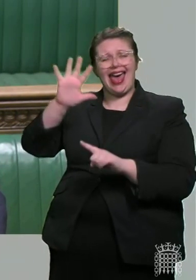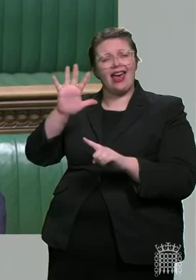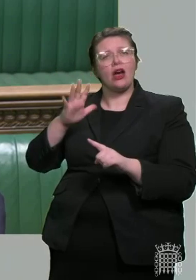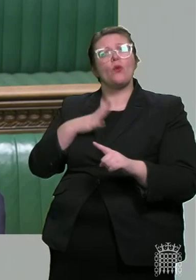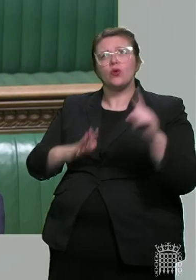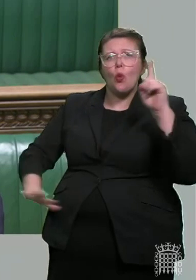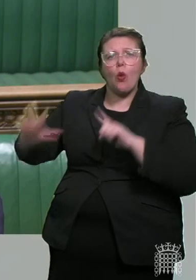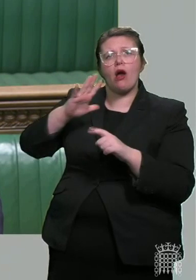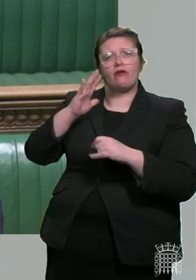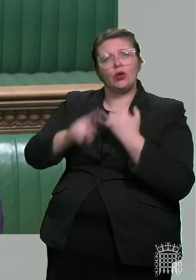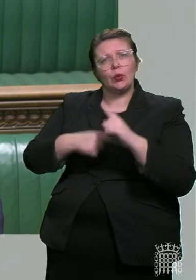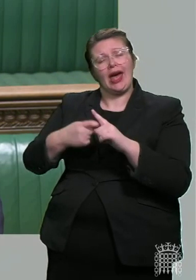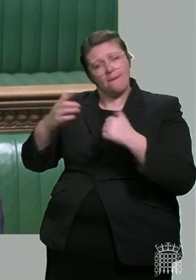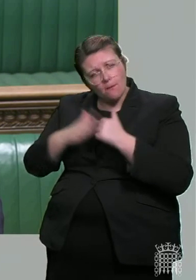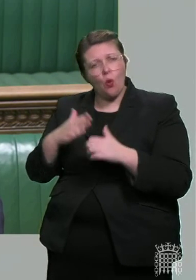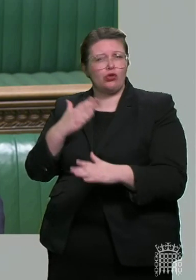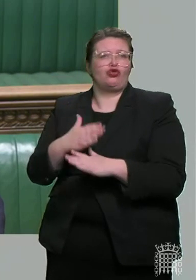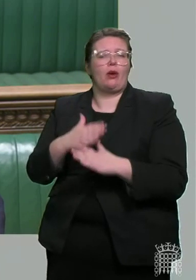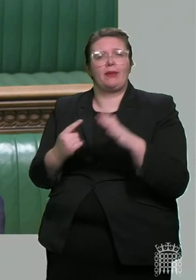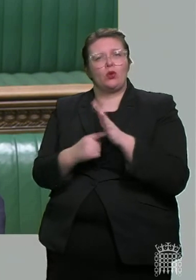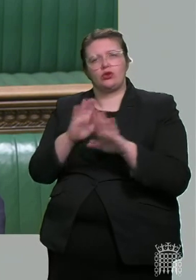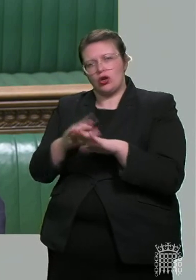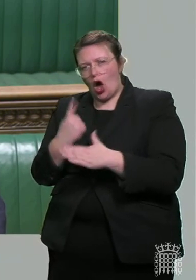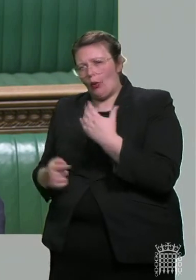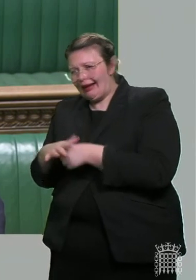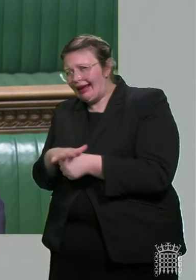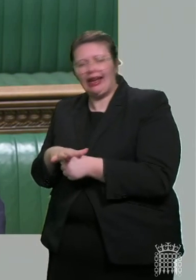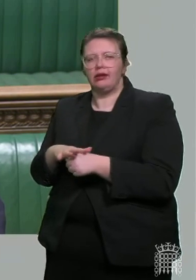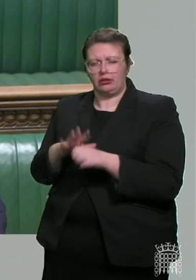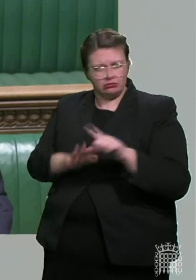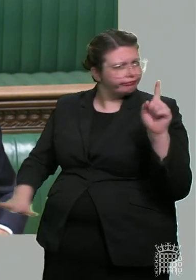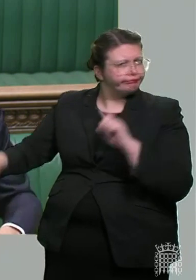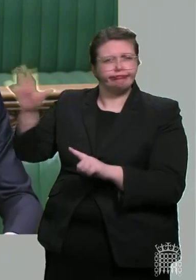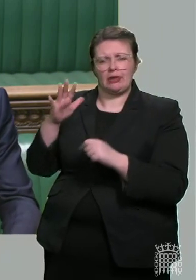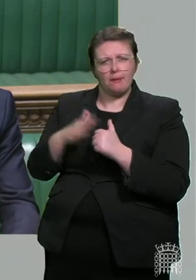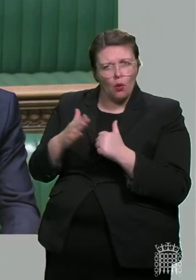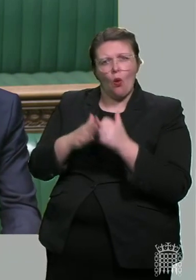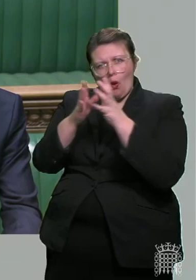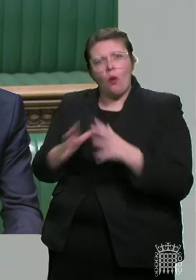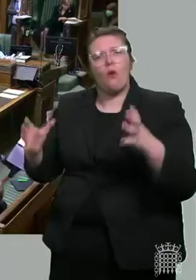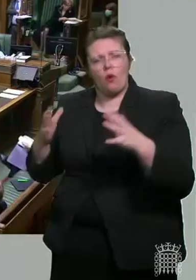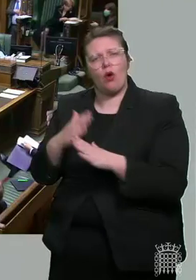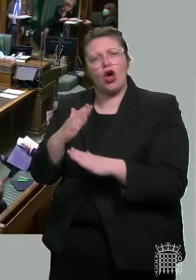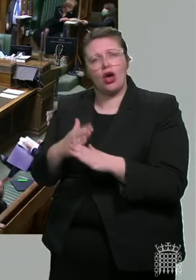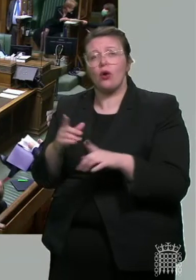And we cannot strengthen our domestic economy without remaining a global, outward-looking nation.